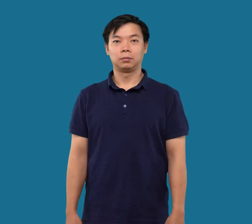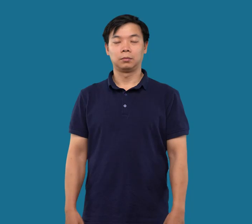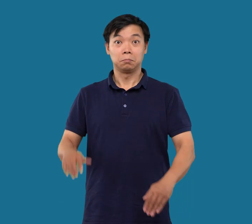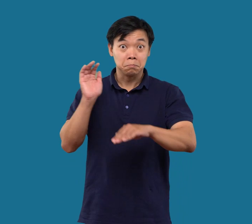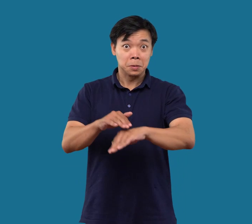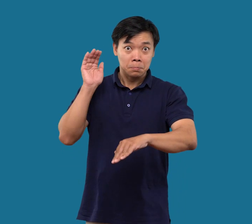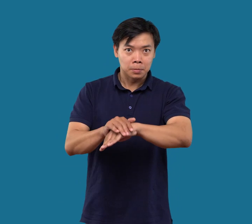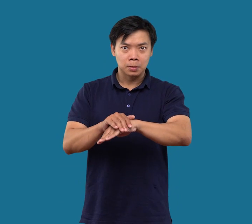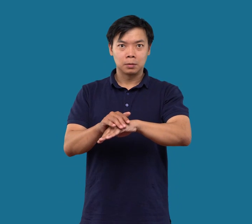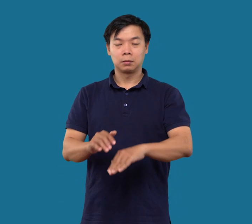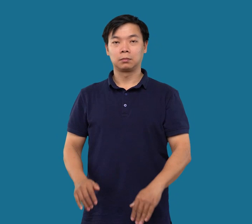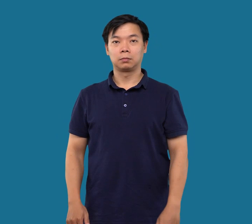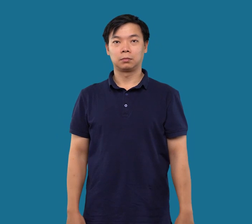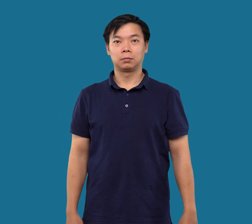bắt buộc